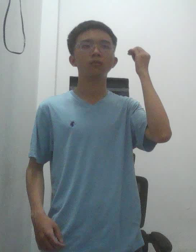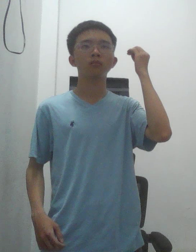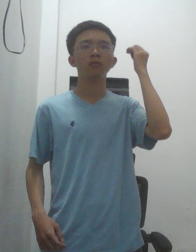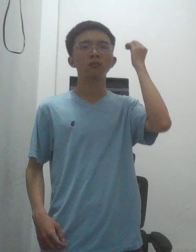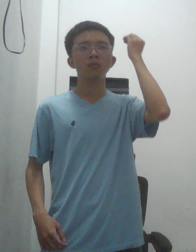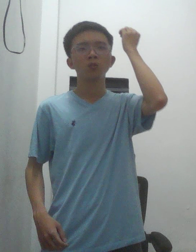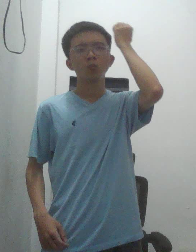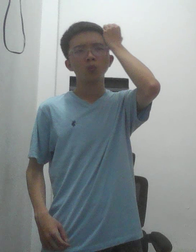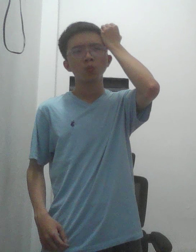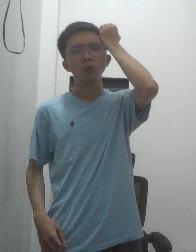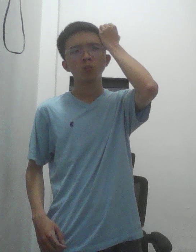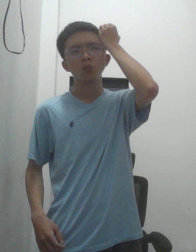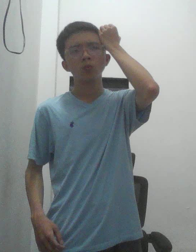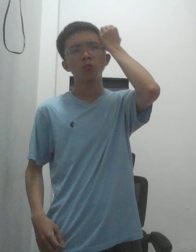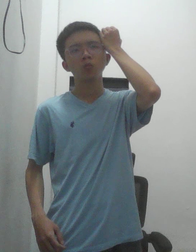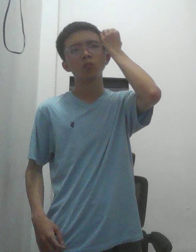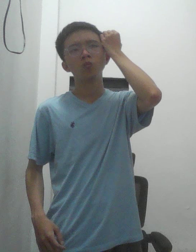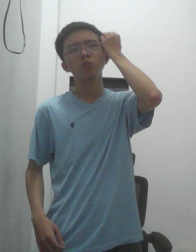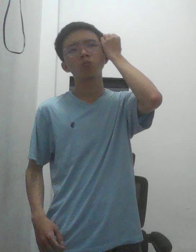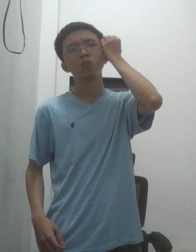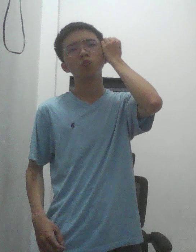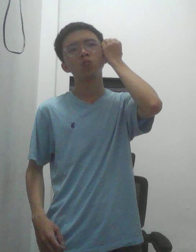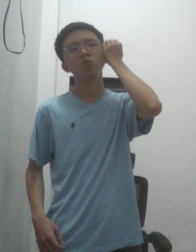oi troi